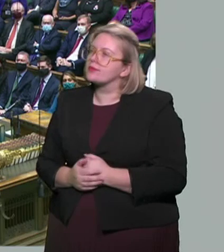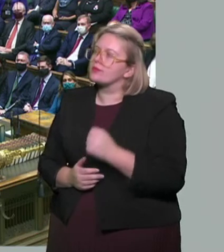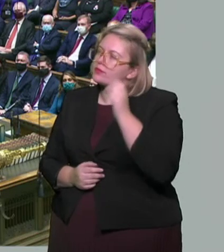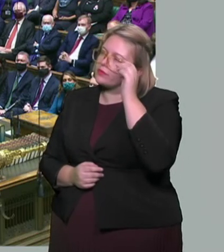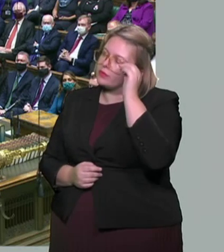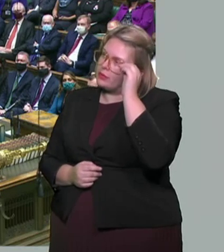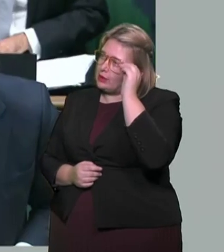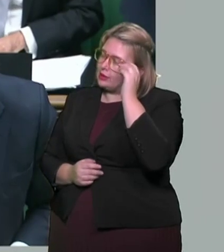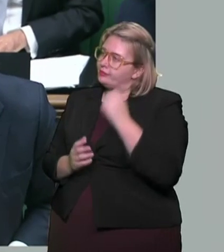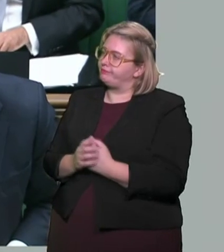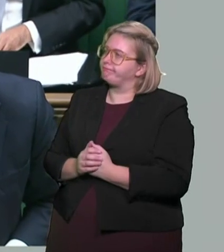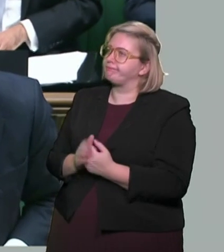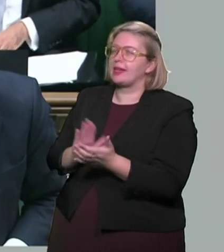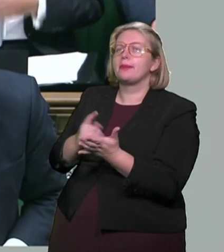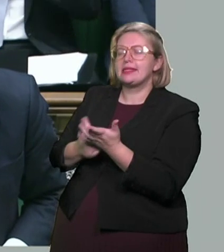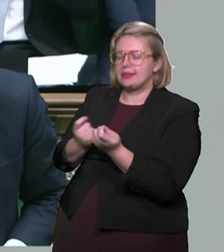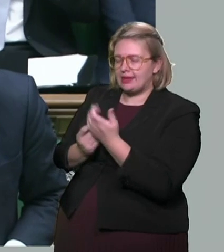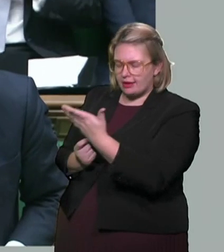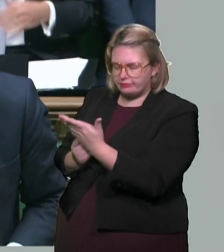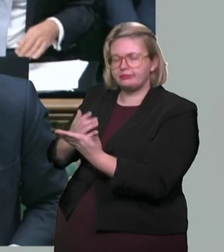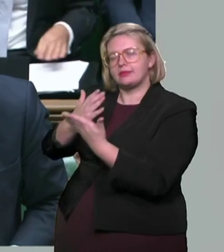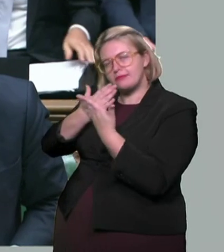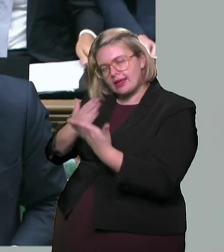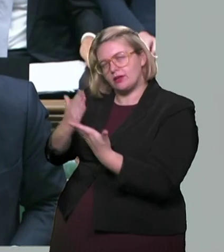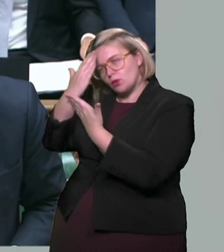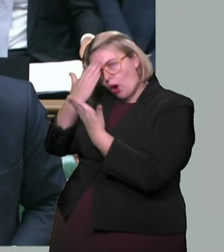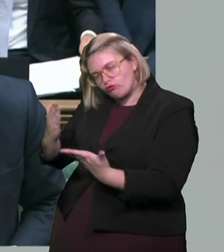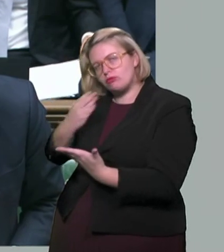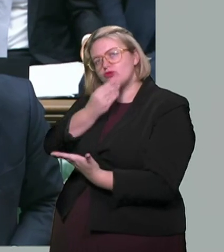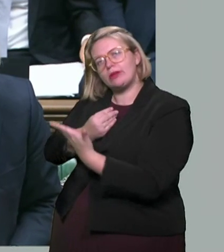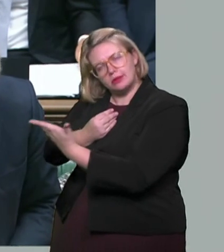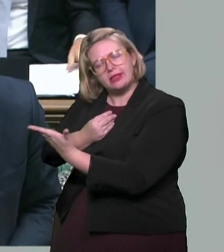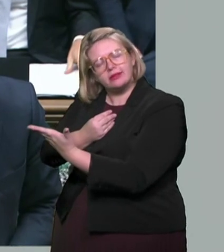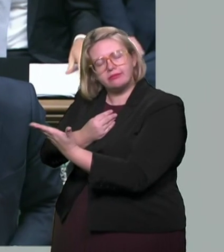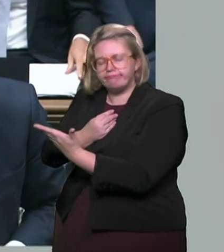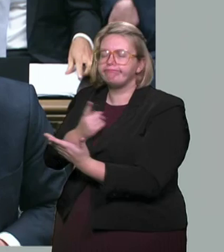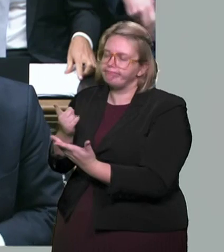I thank the right honourable and learned Gentleman for the spirit in which he has approached this issue.